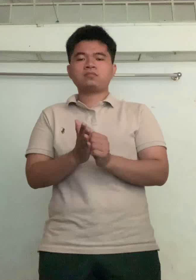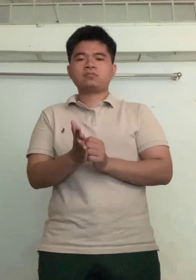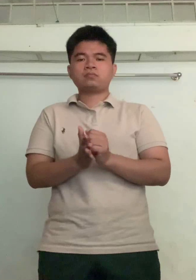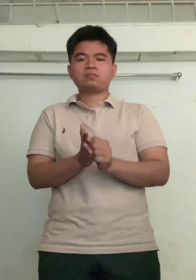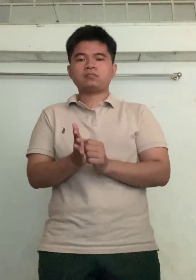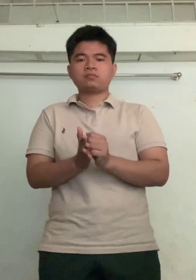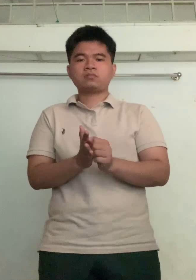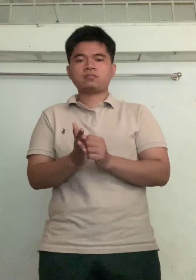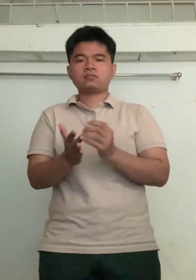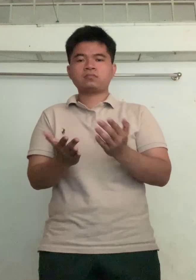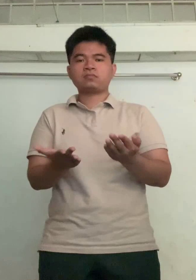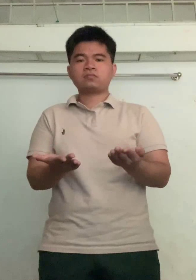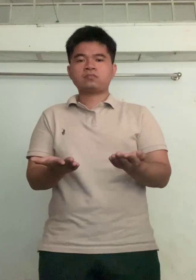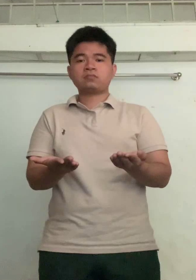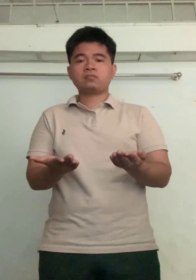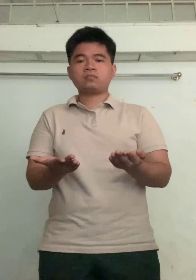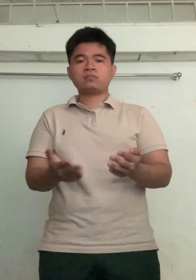thang nay